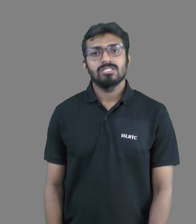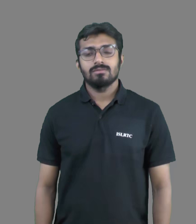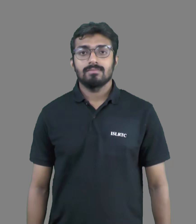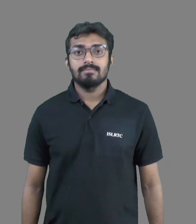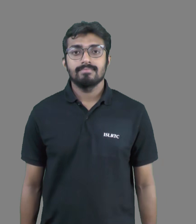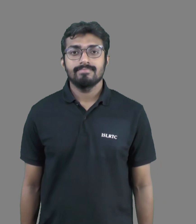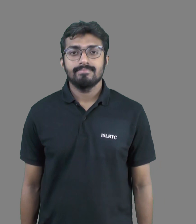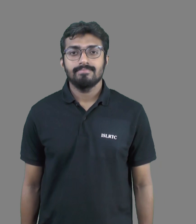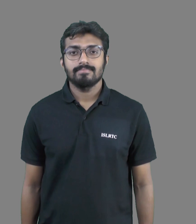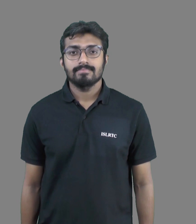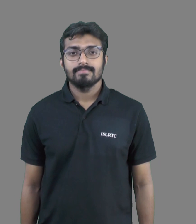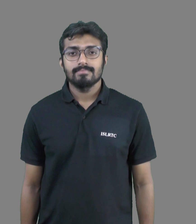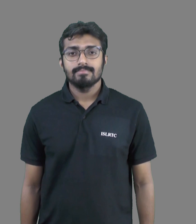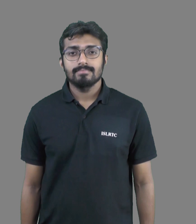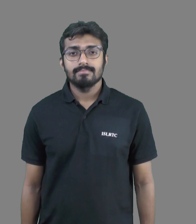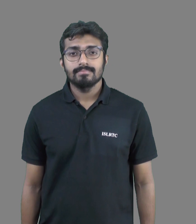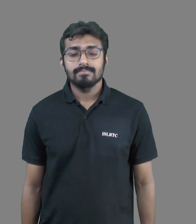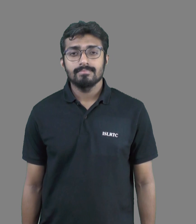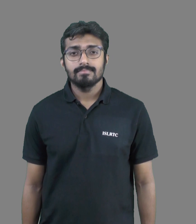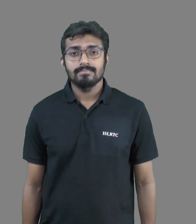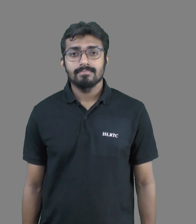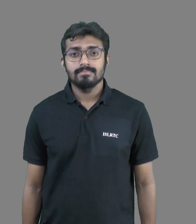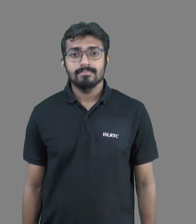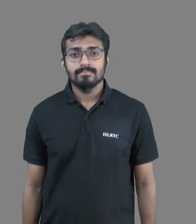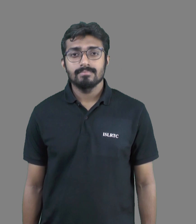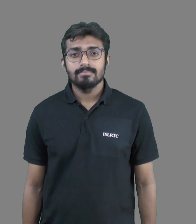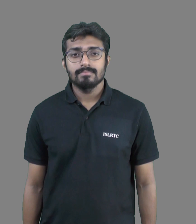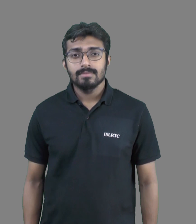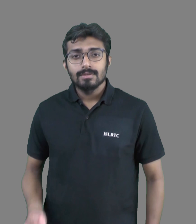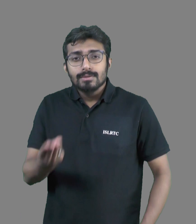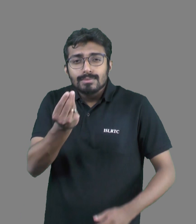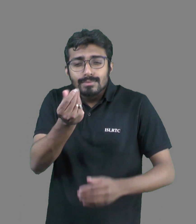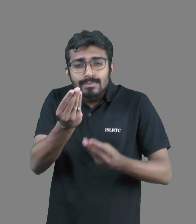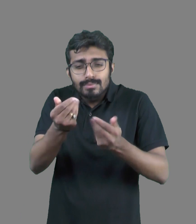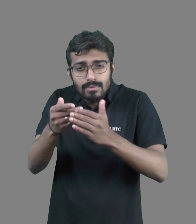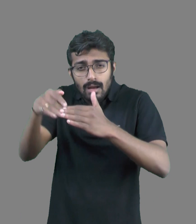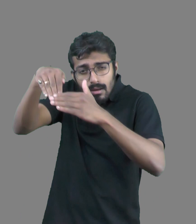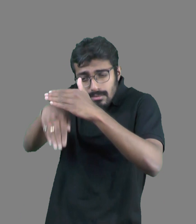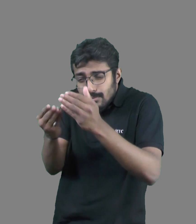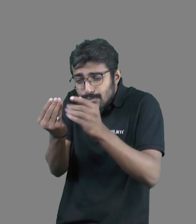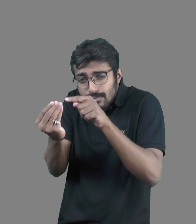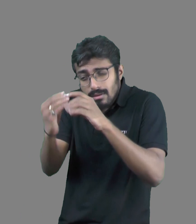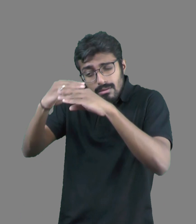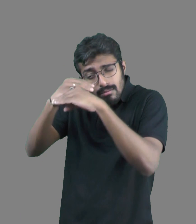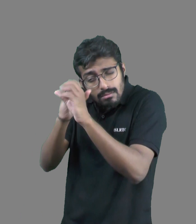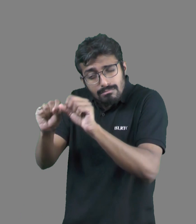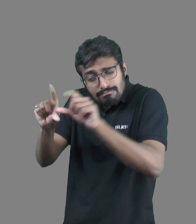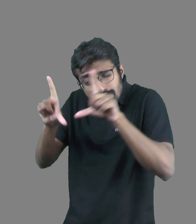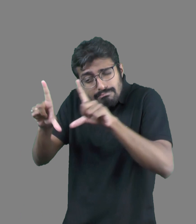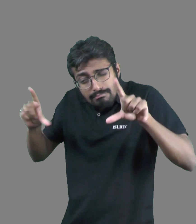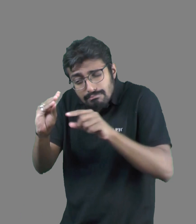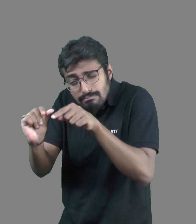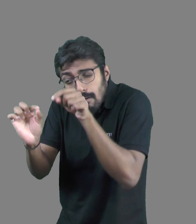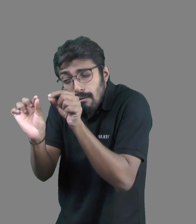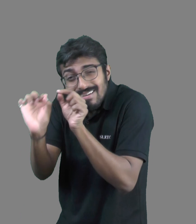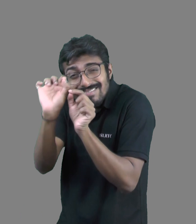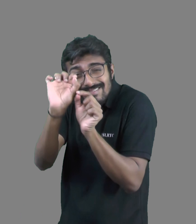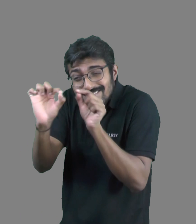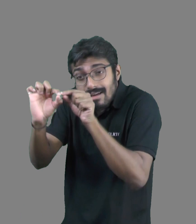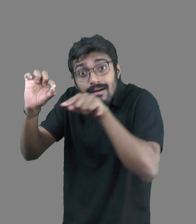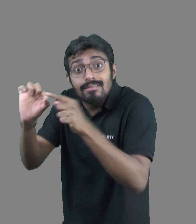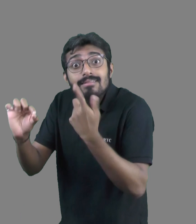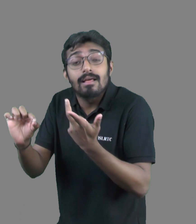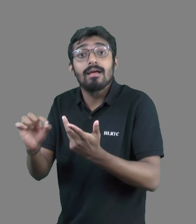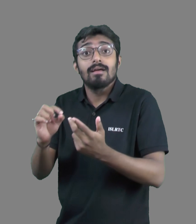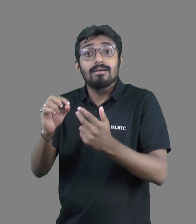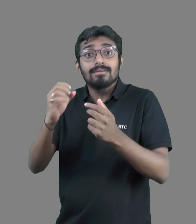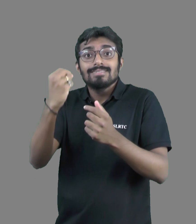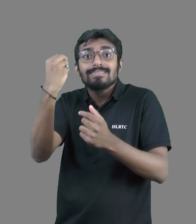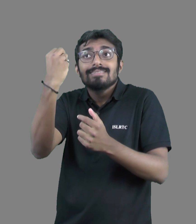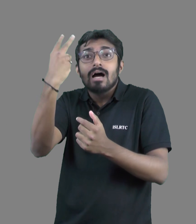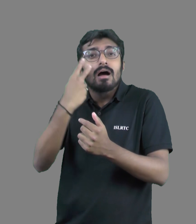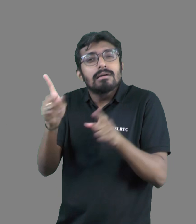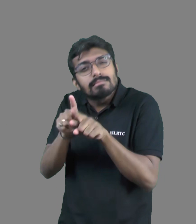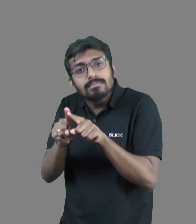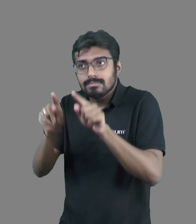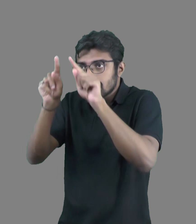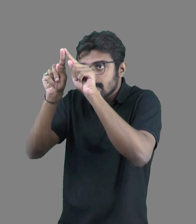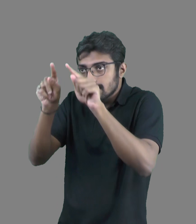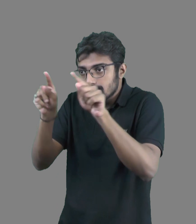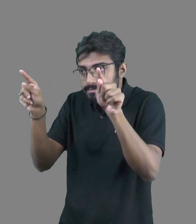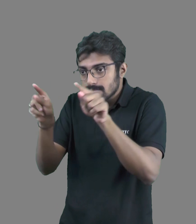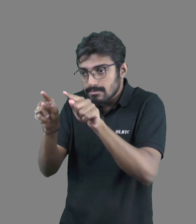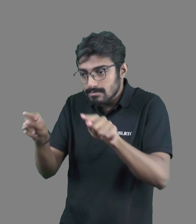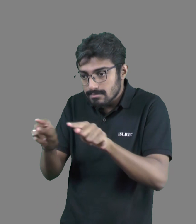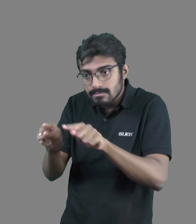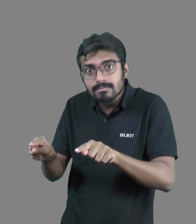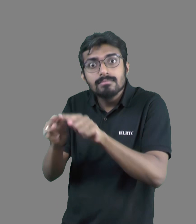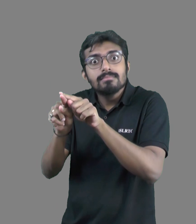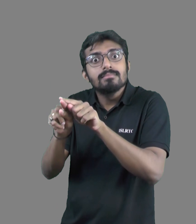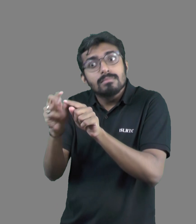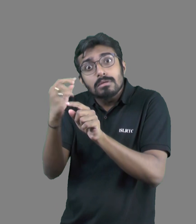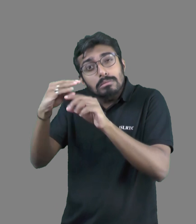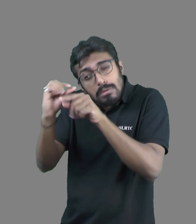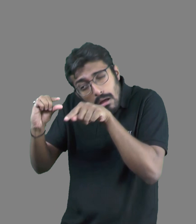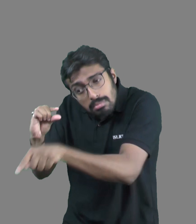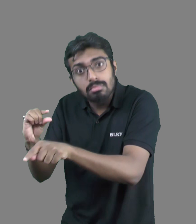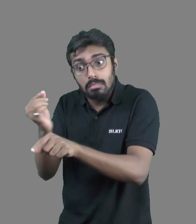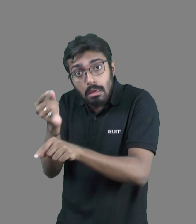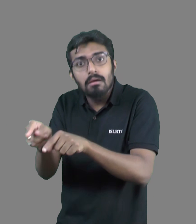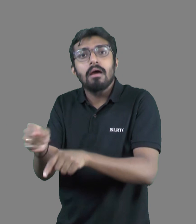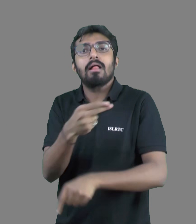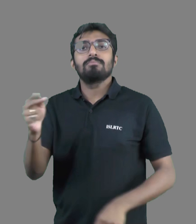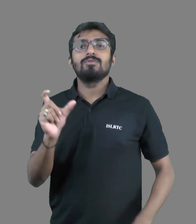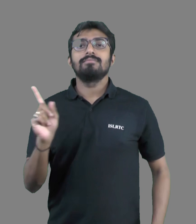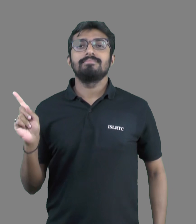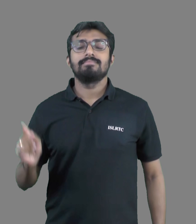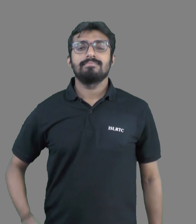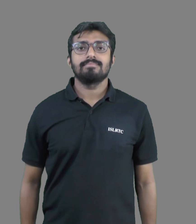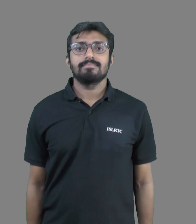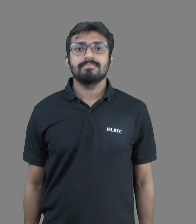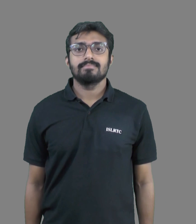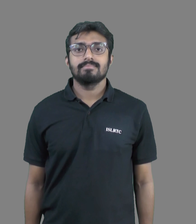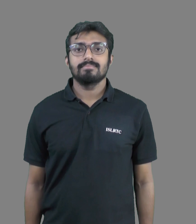Primatic Structure